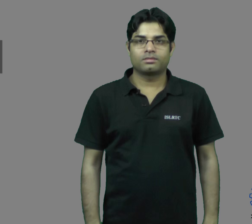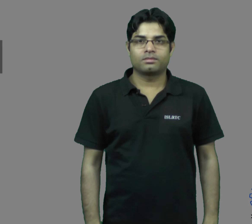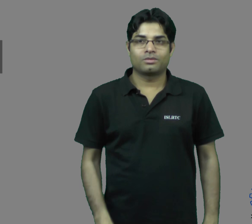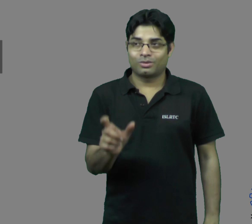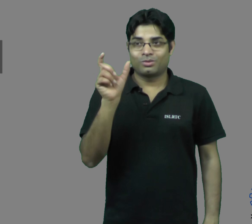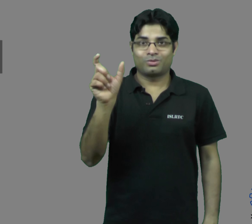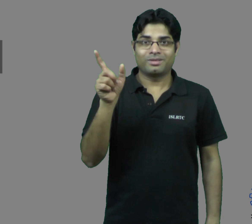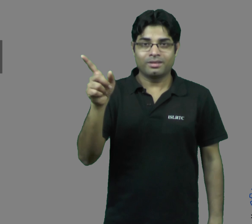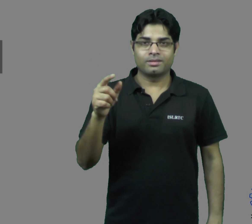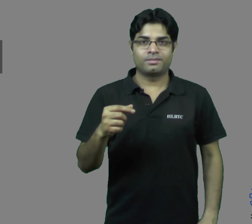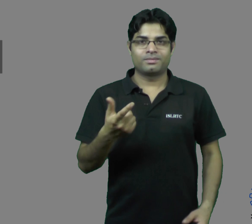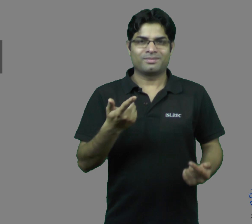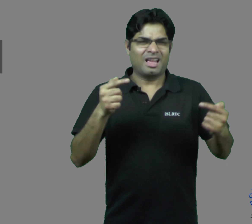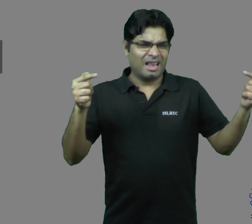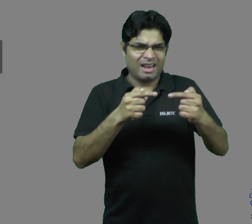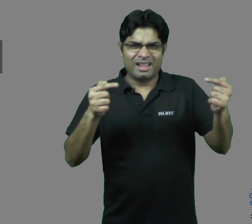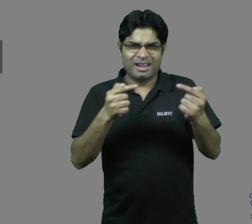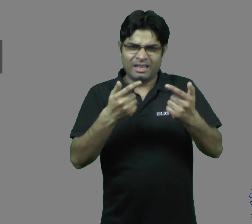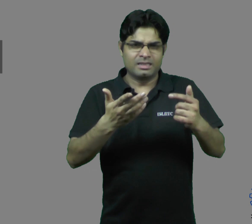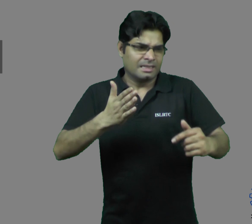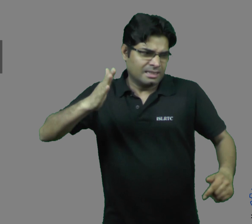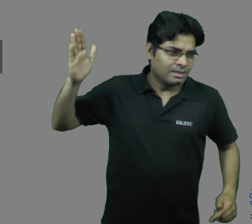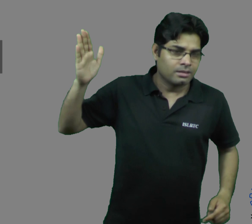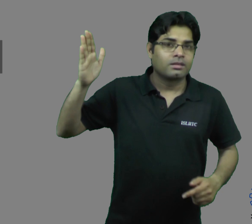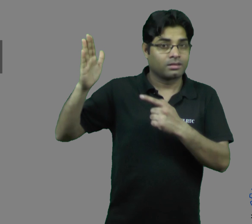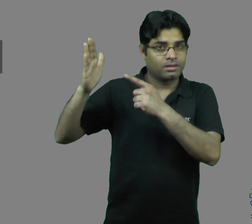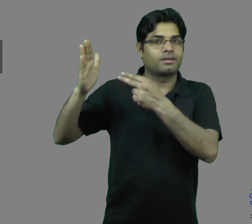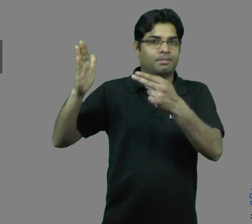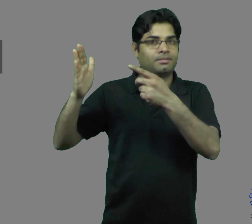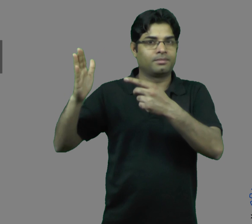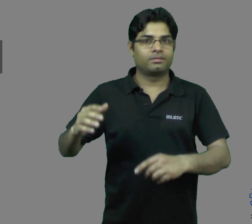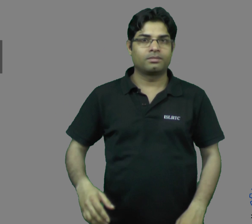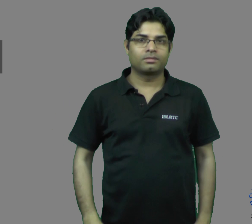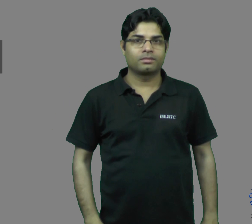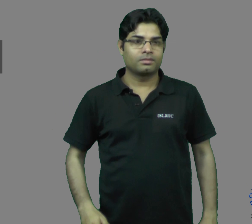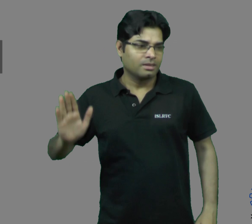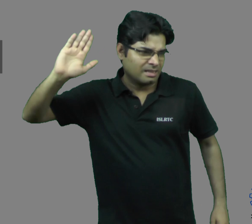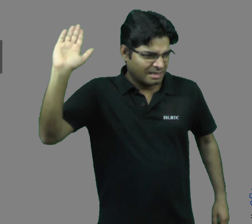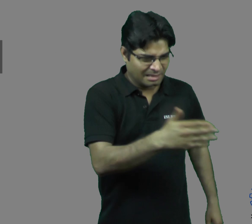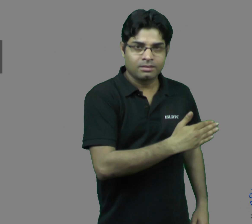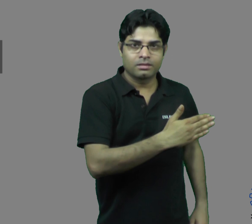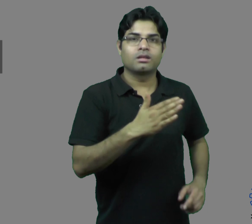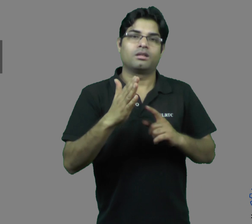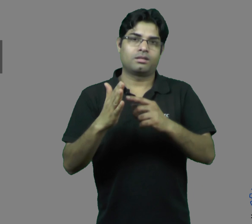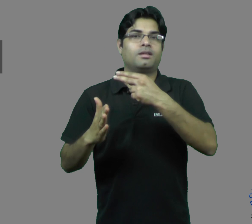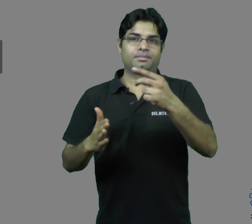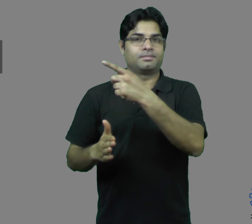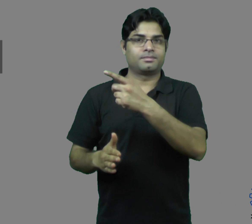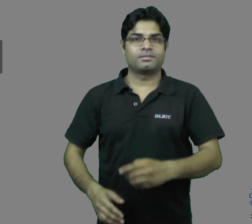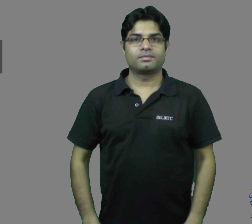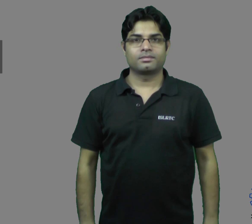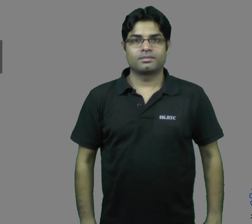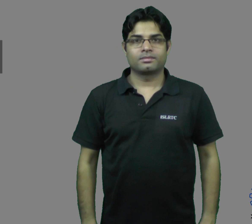Raise One's Hand Against Someone